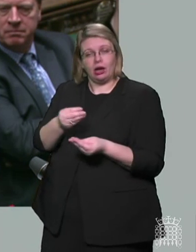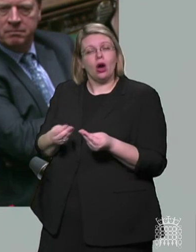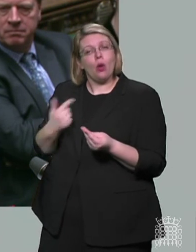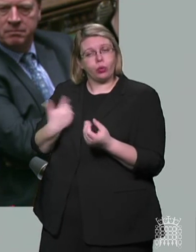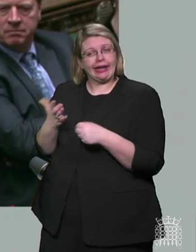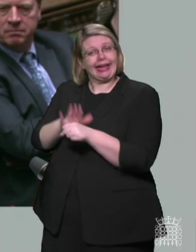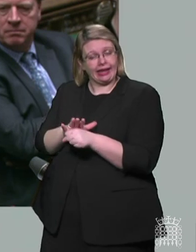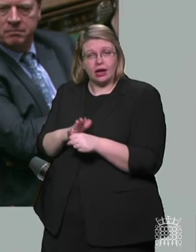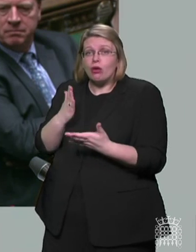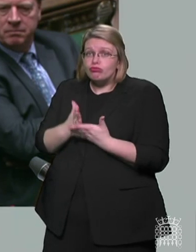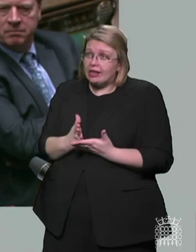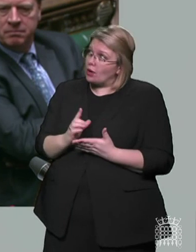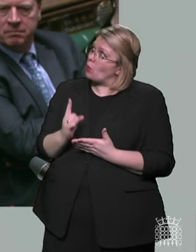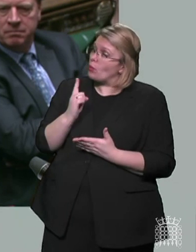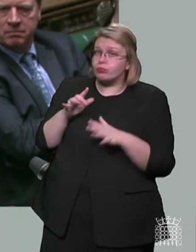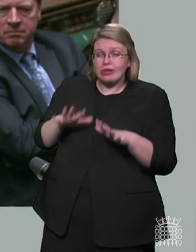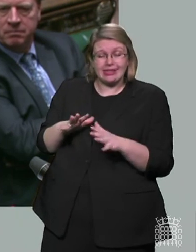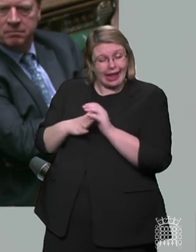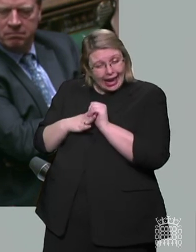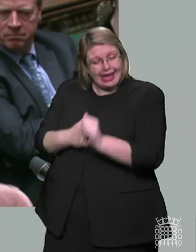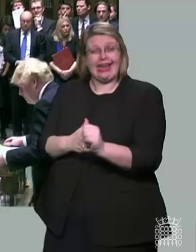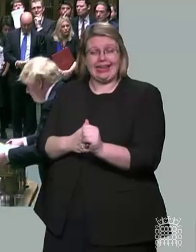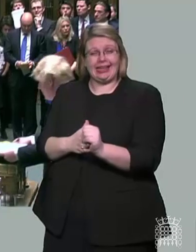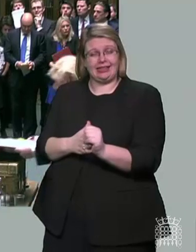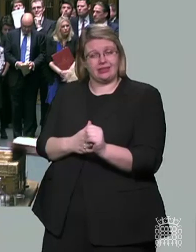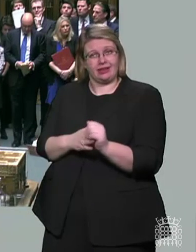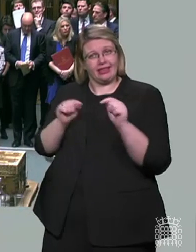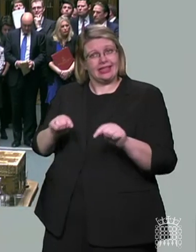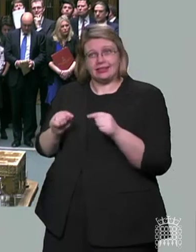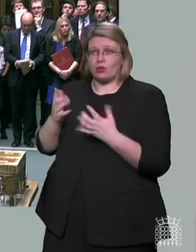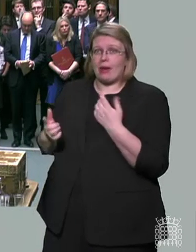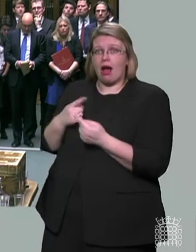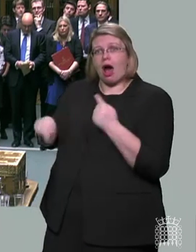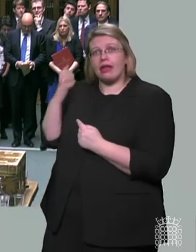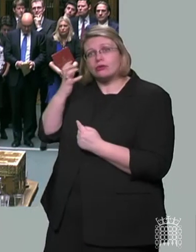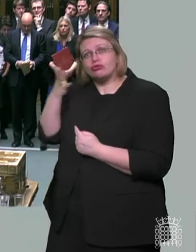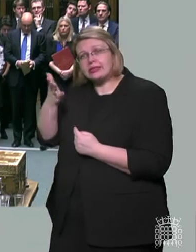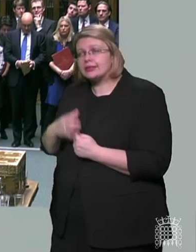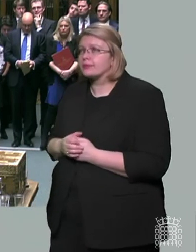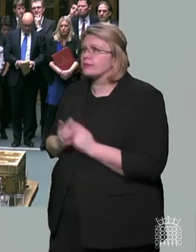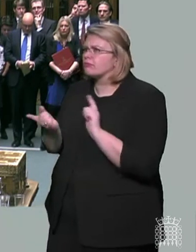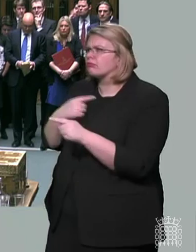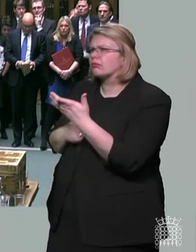No country is doing more than the UK to tackle this issue.